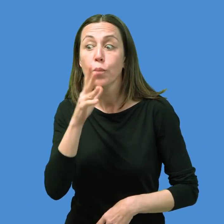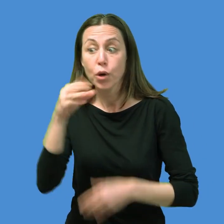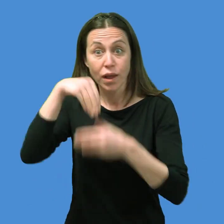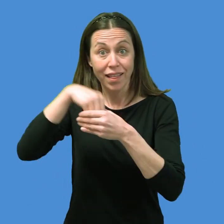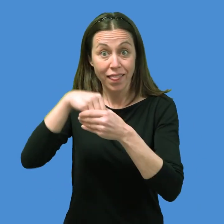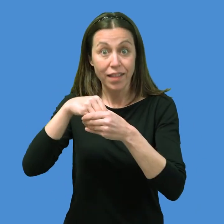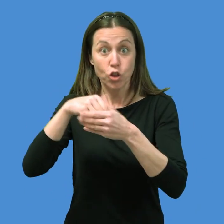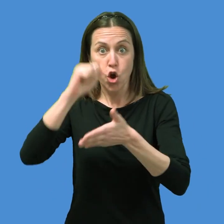dentro